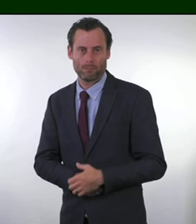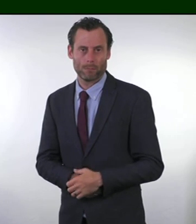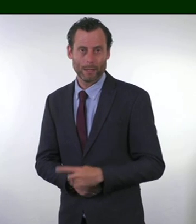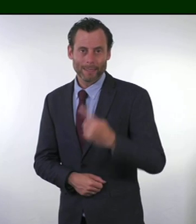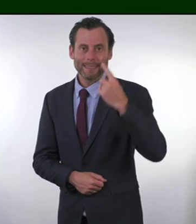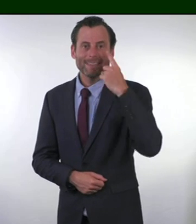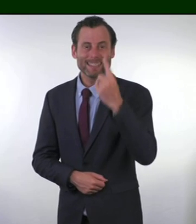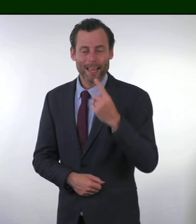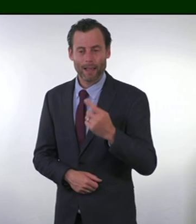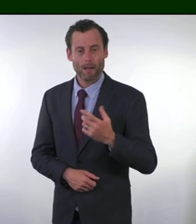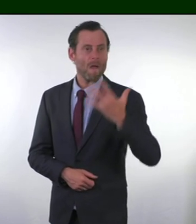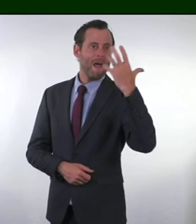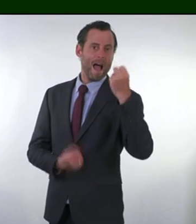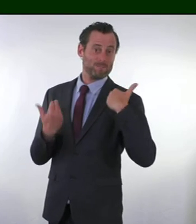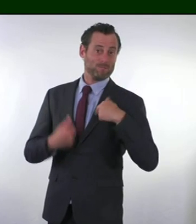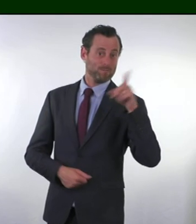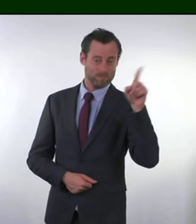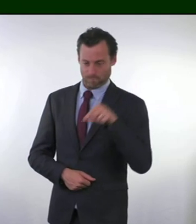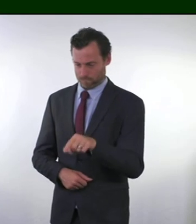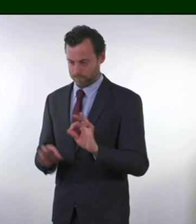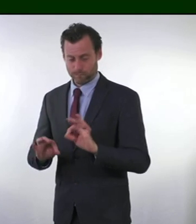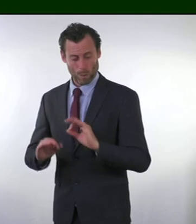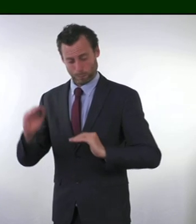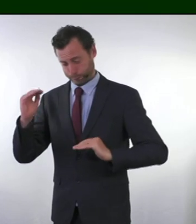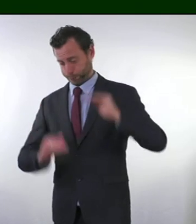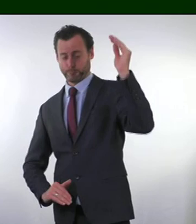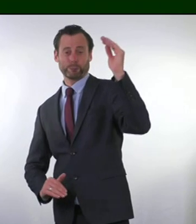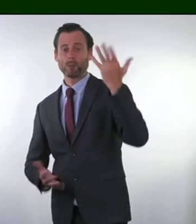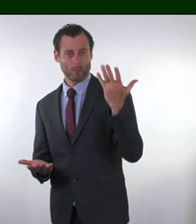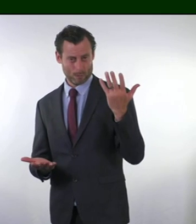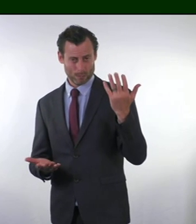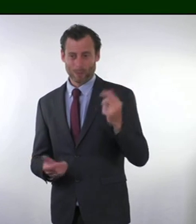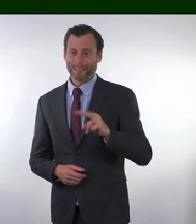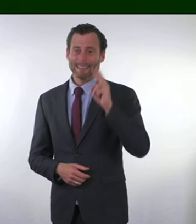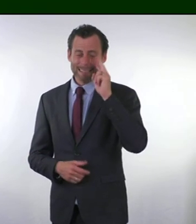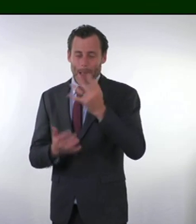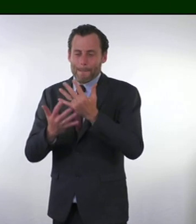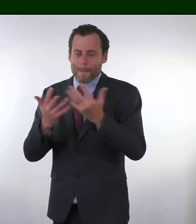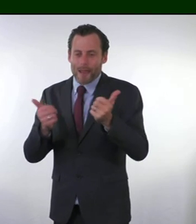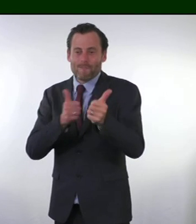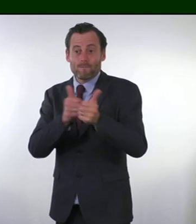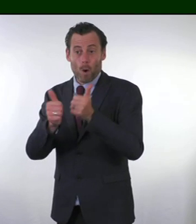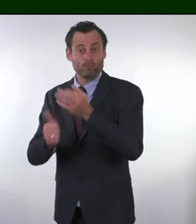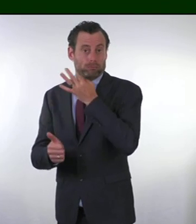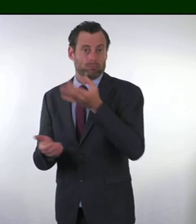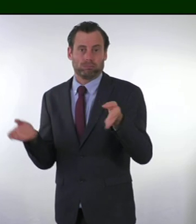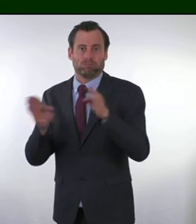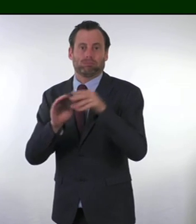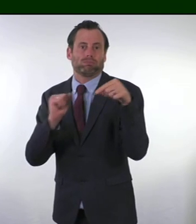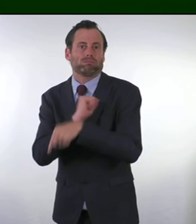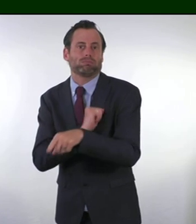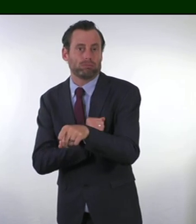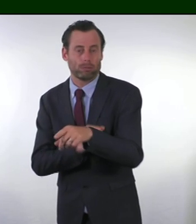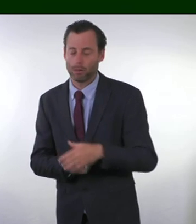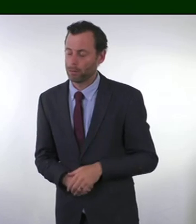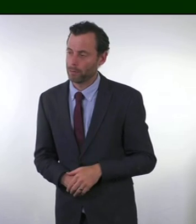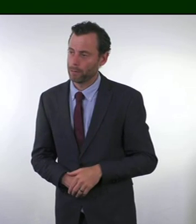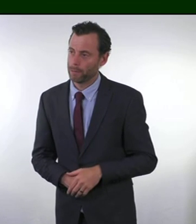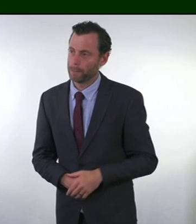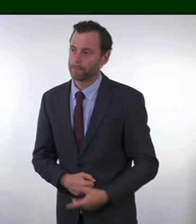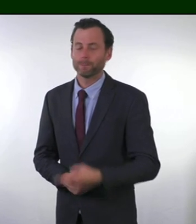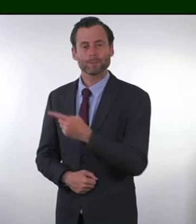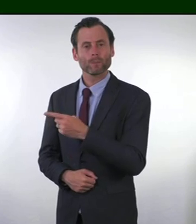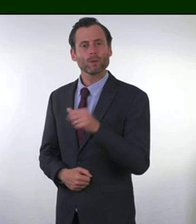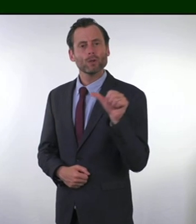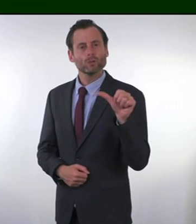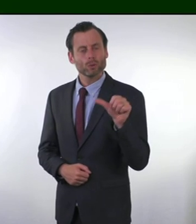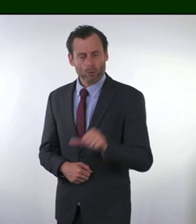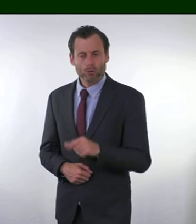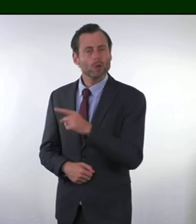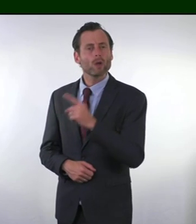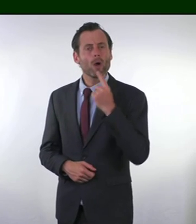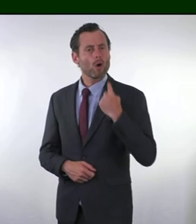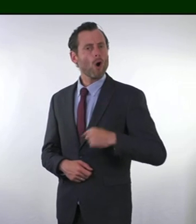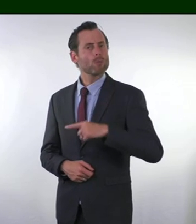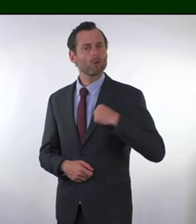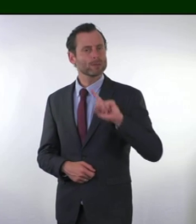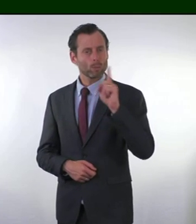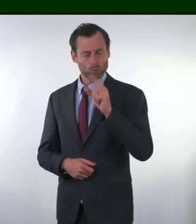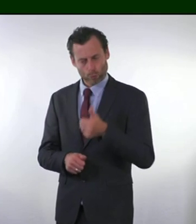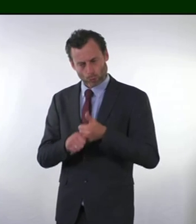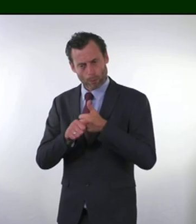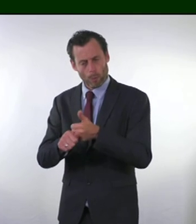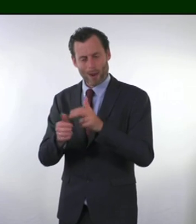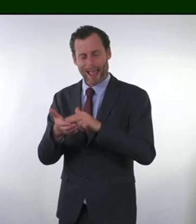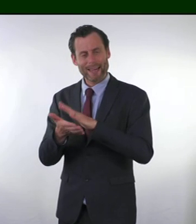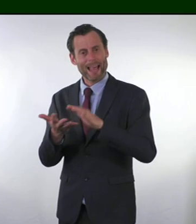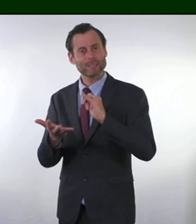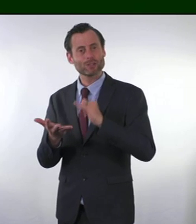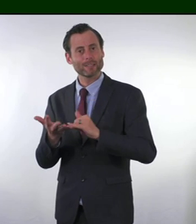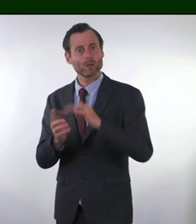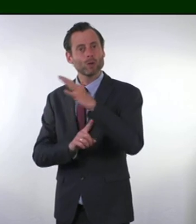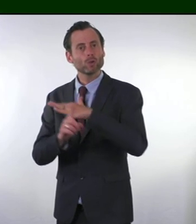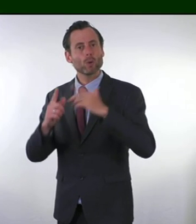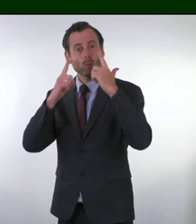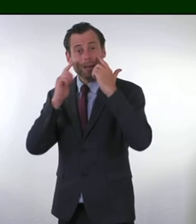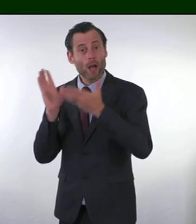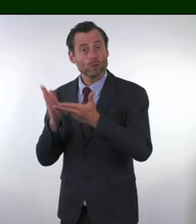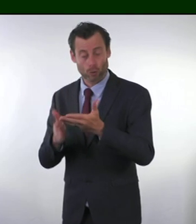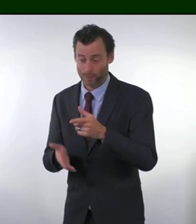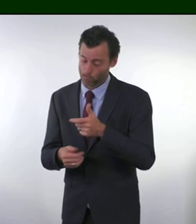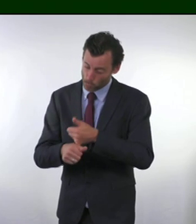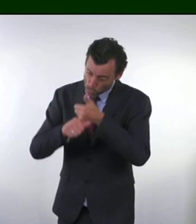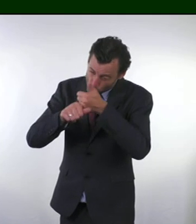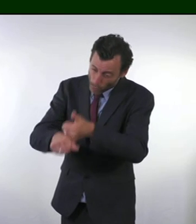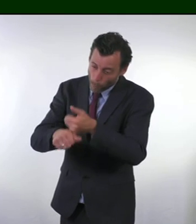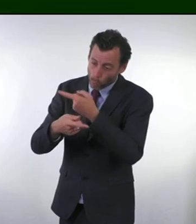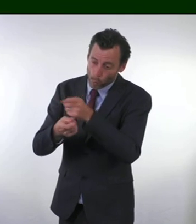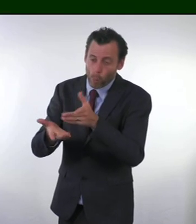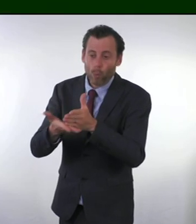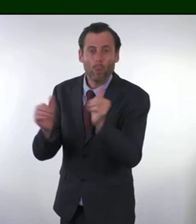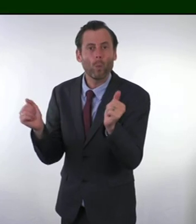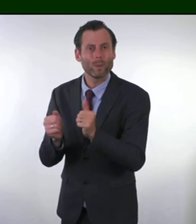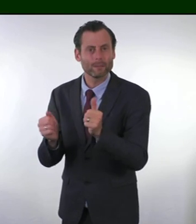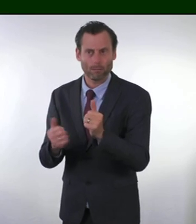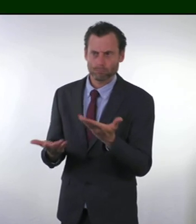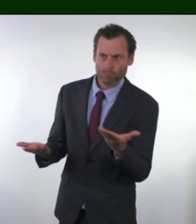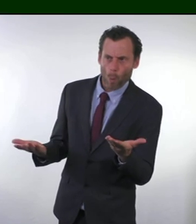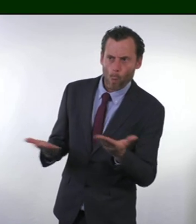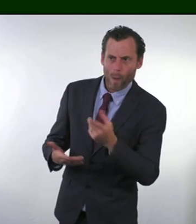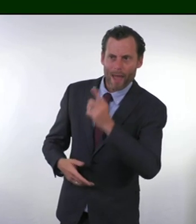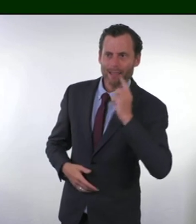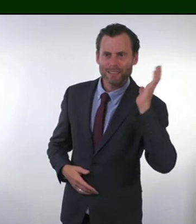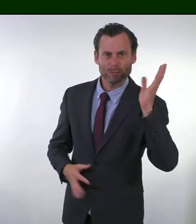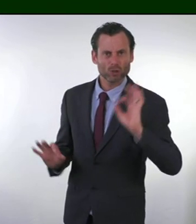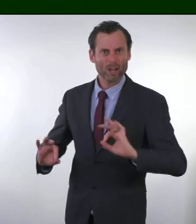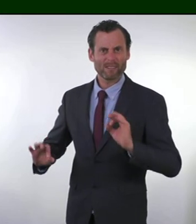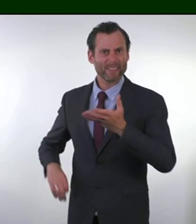Our local authorities continue to be cut to the bone, with many standing on the brink of bankruptcy as we speak, and rather than our hearing the promise that our NHS and social care services would get whatever they needed this winter—to weather a potential second wave—those words were conspicuously absent from the Chancellor’s speech just now.